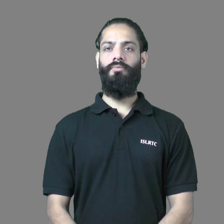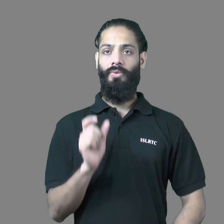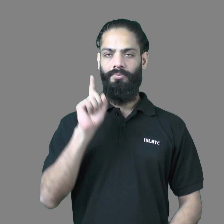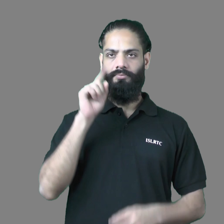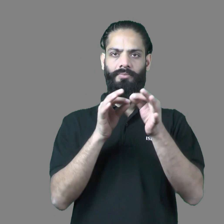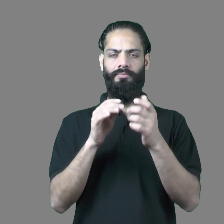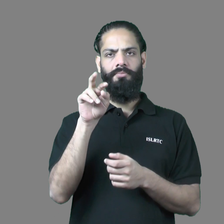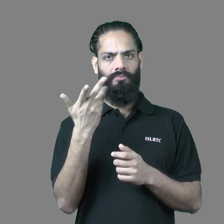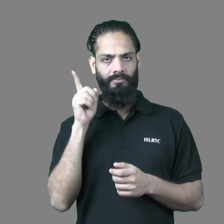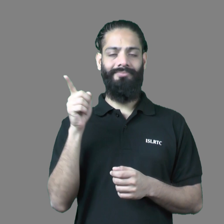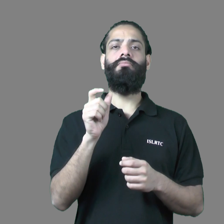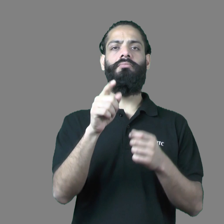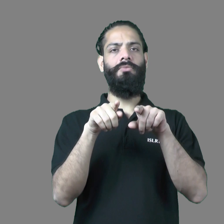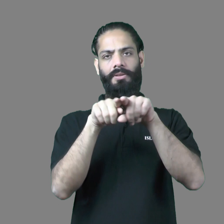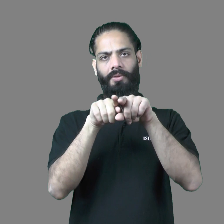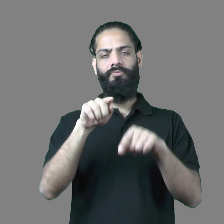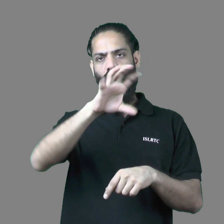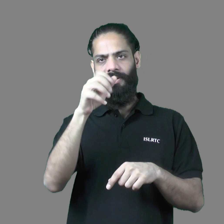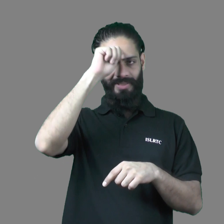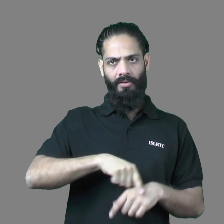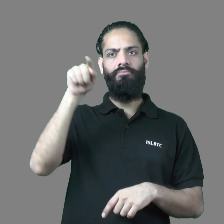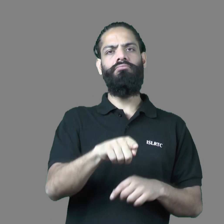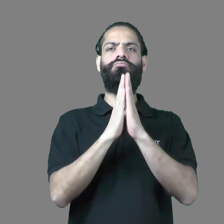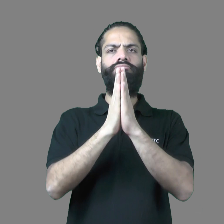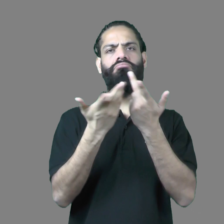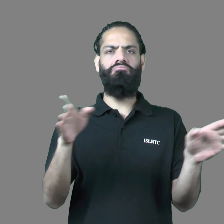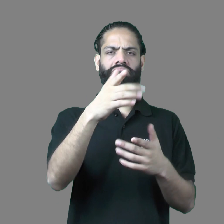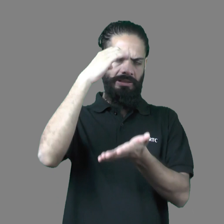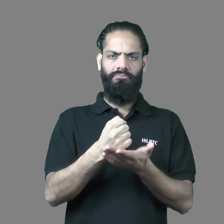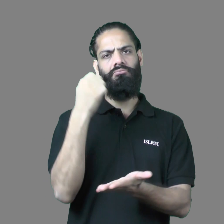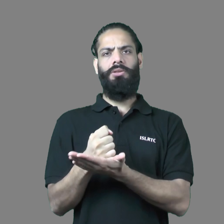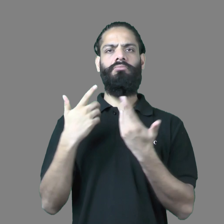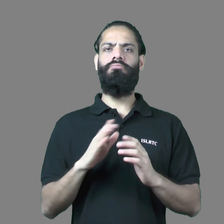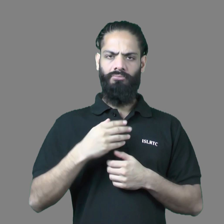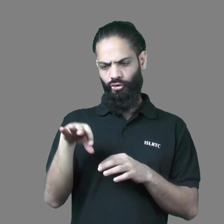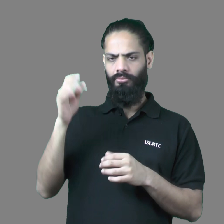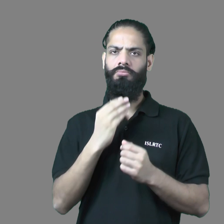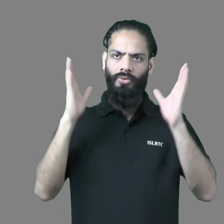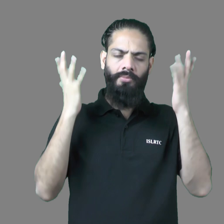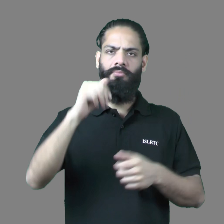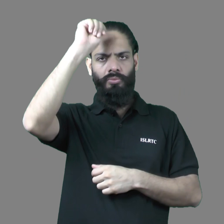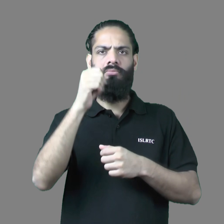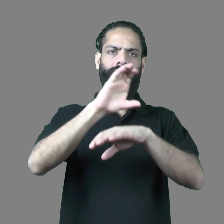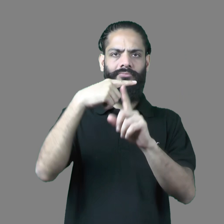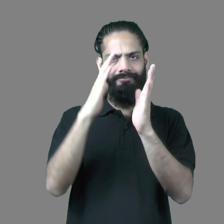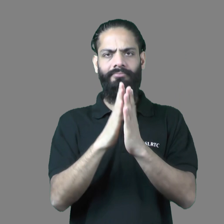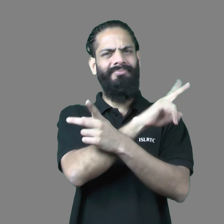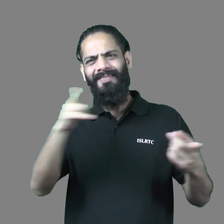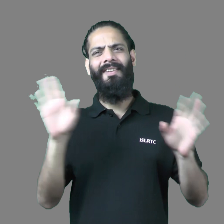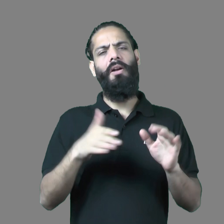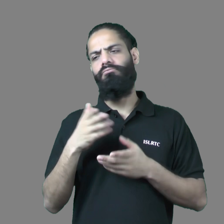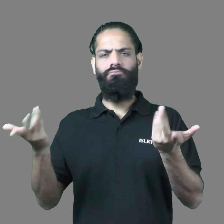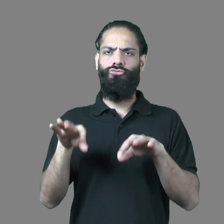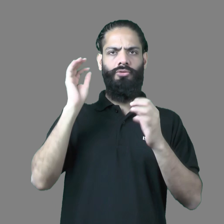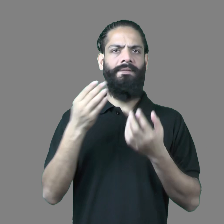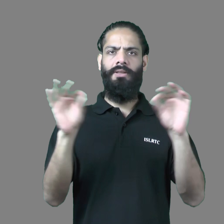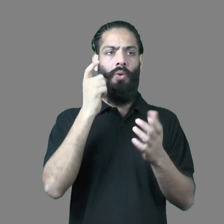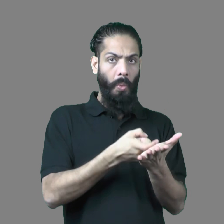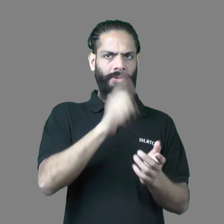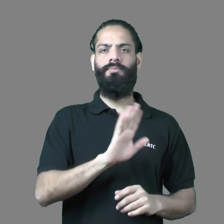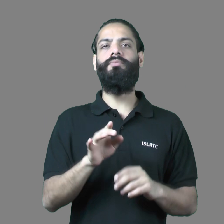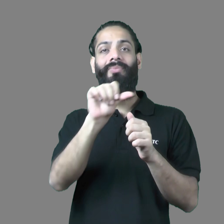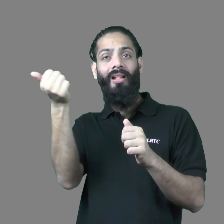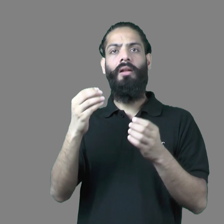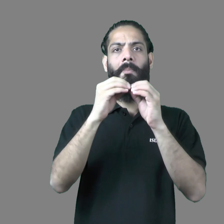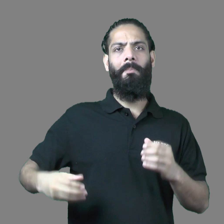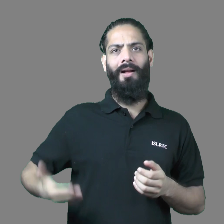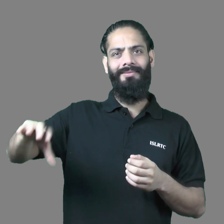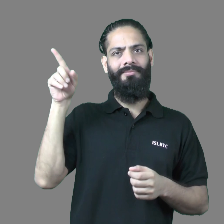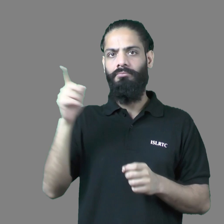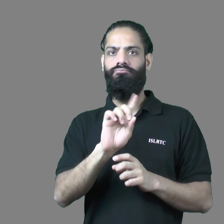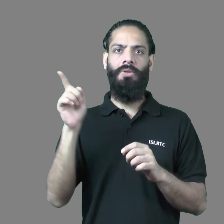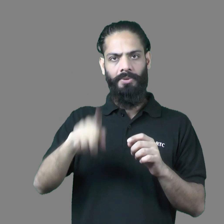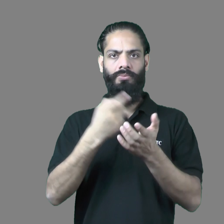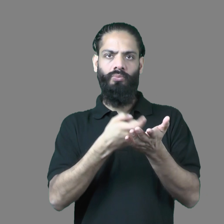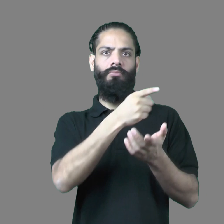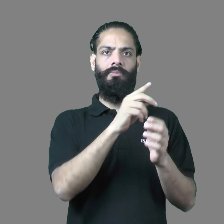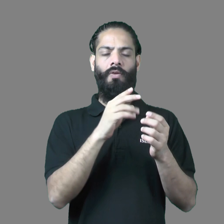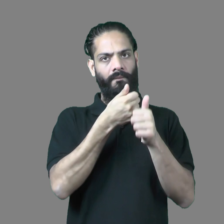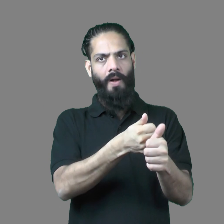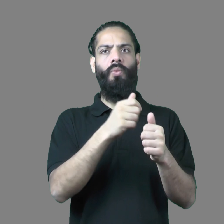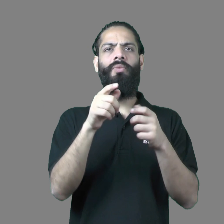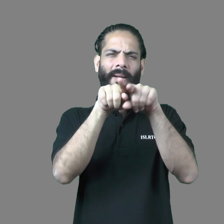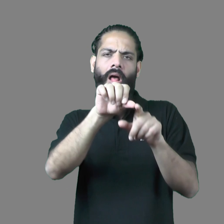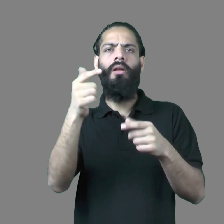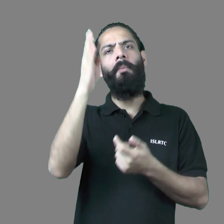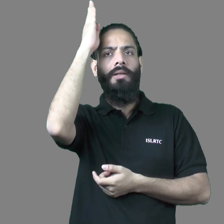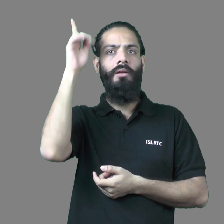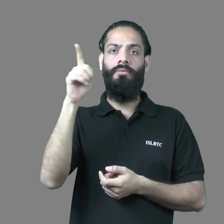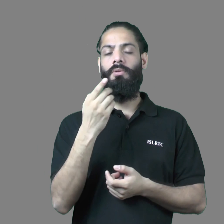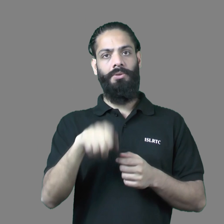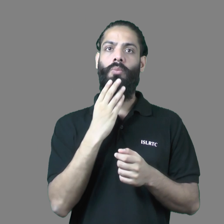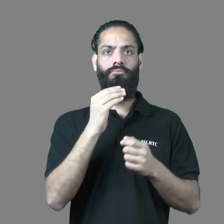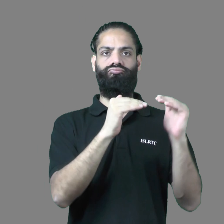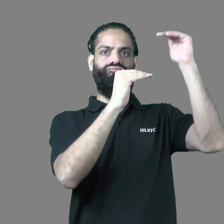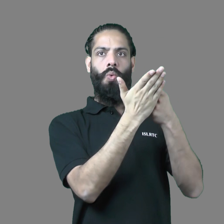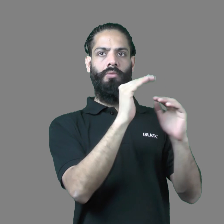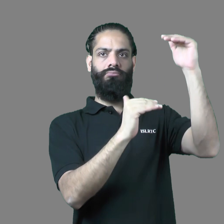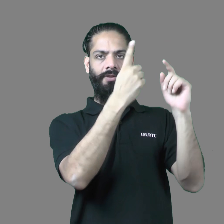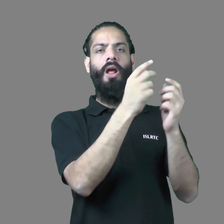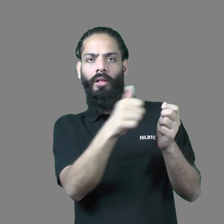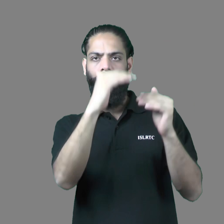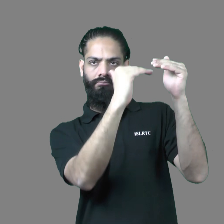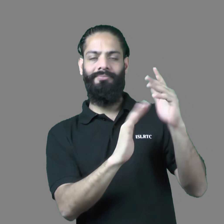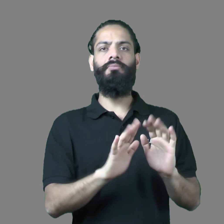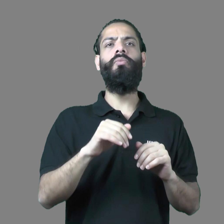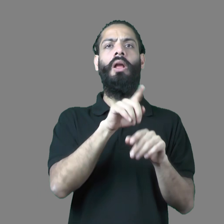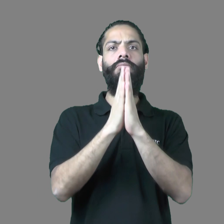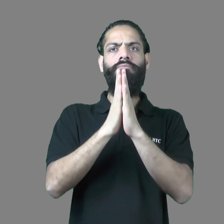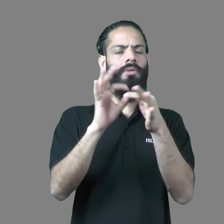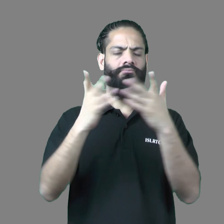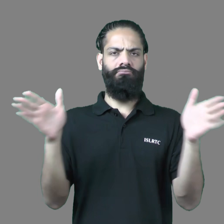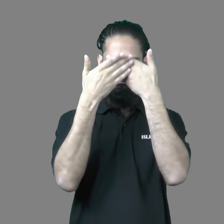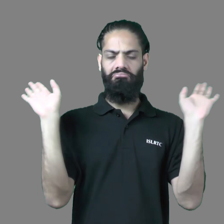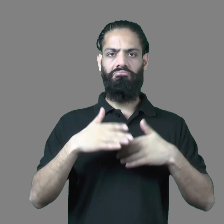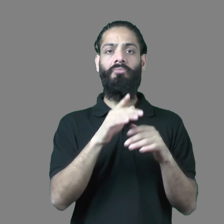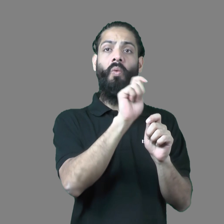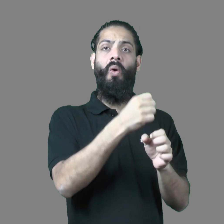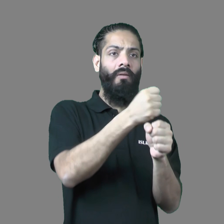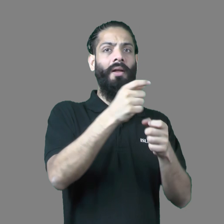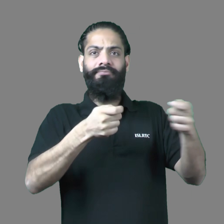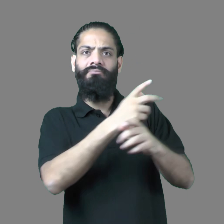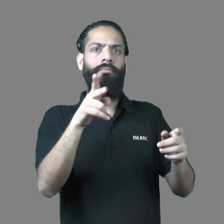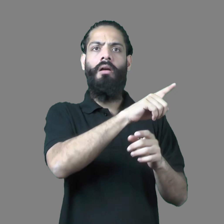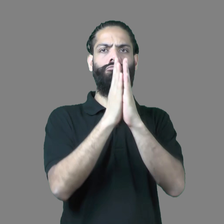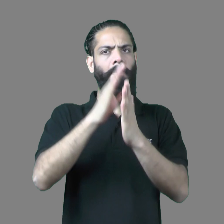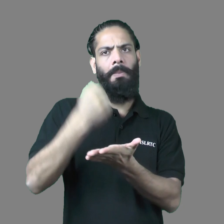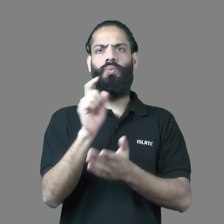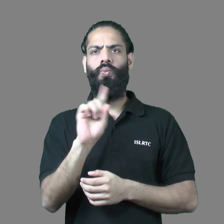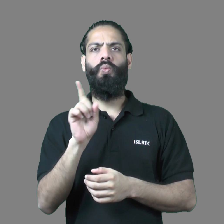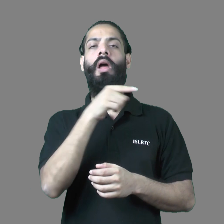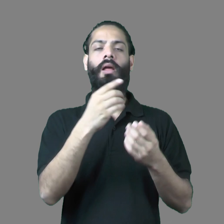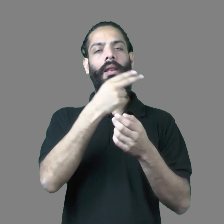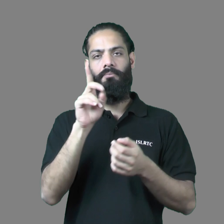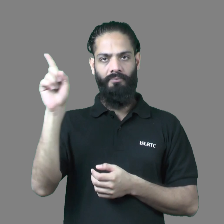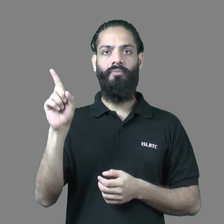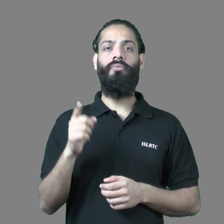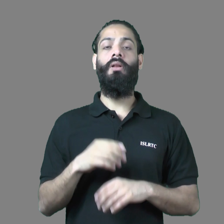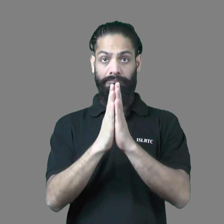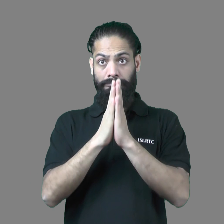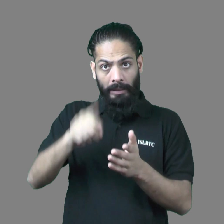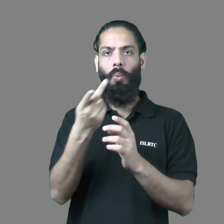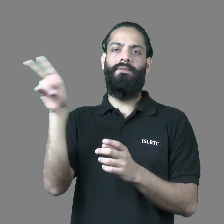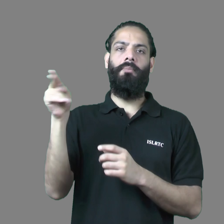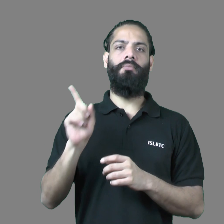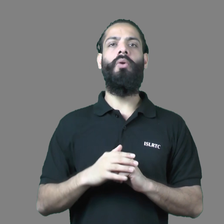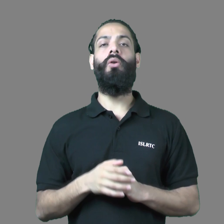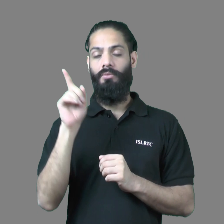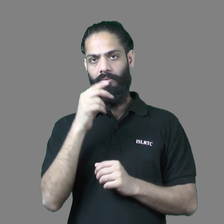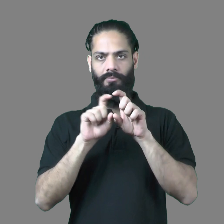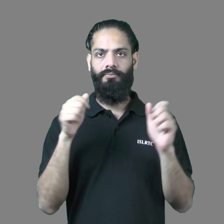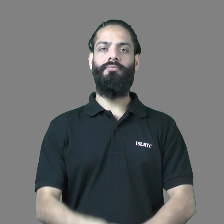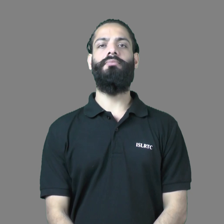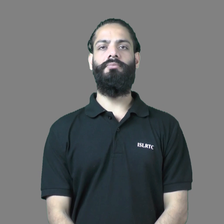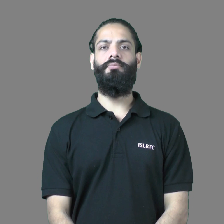Secularism